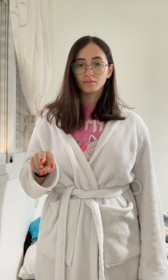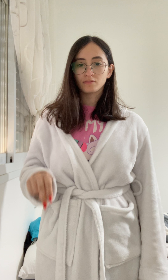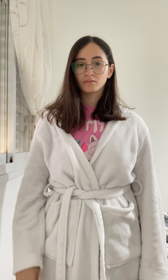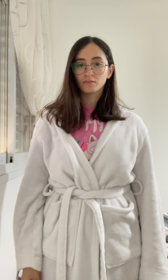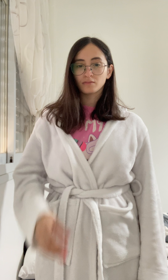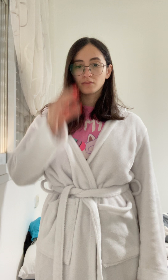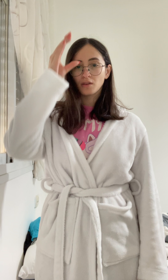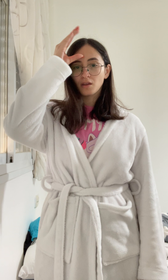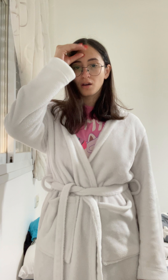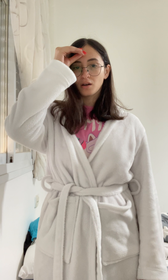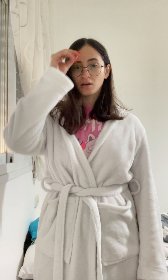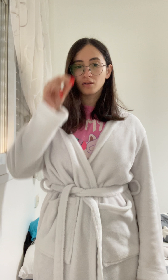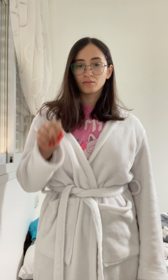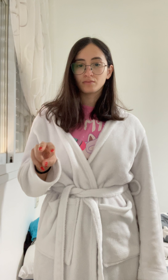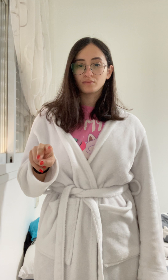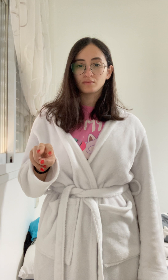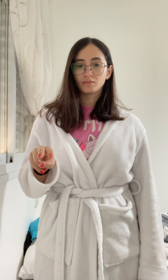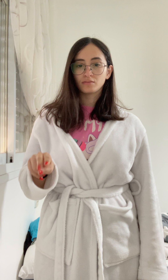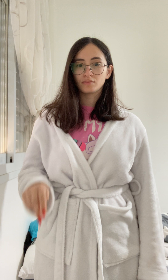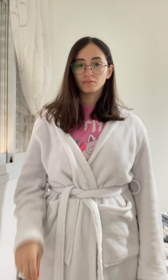אח